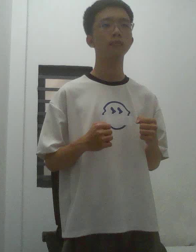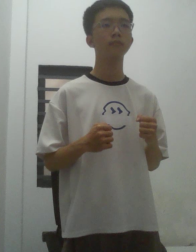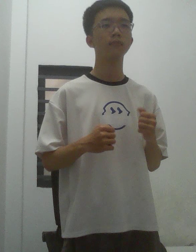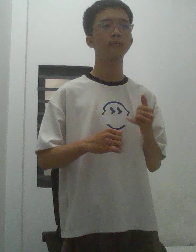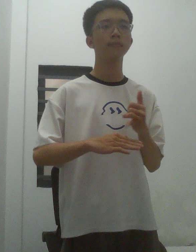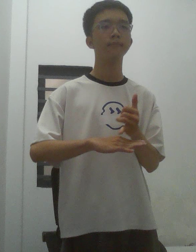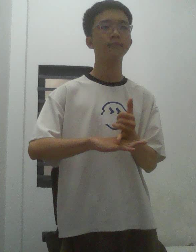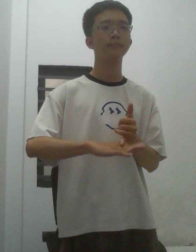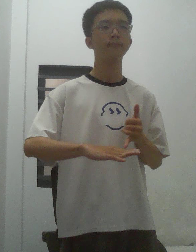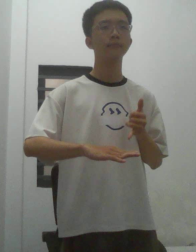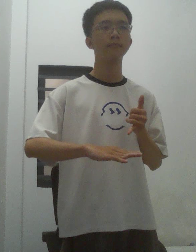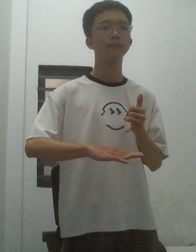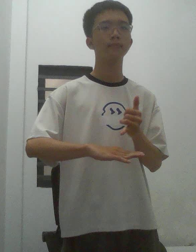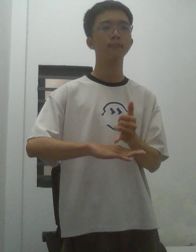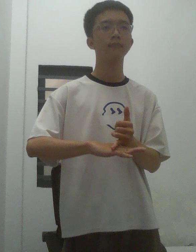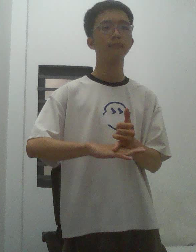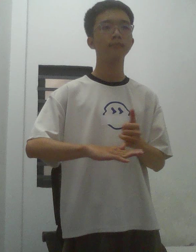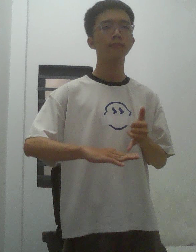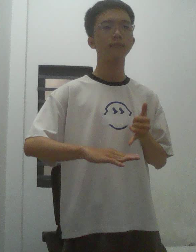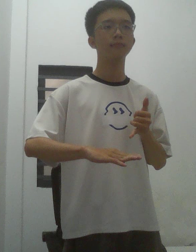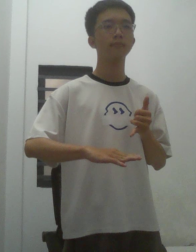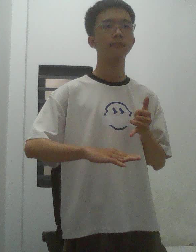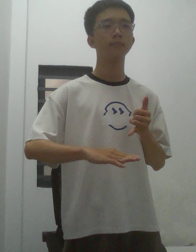cuoi tuan